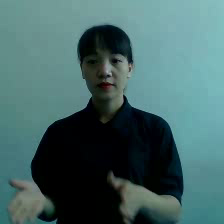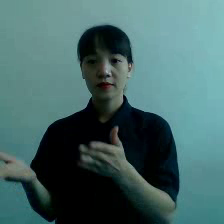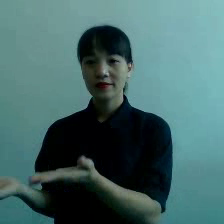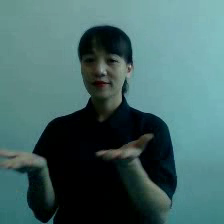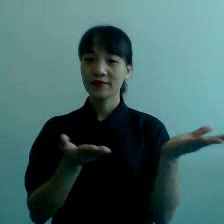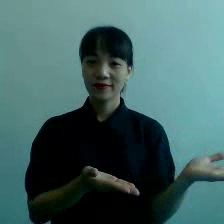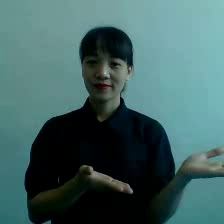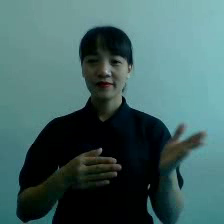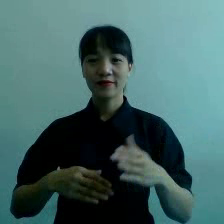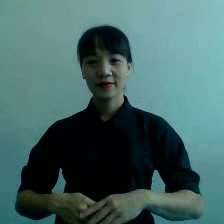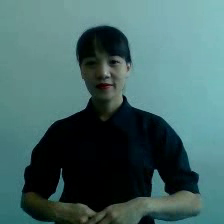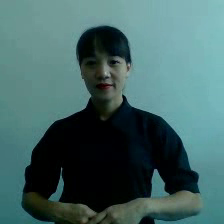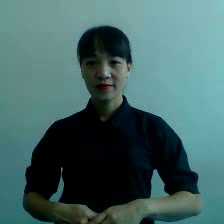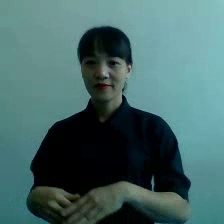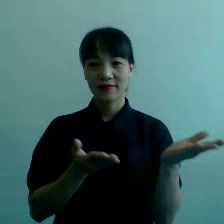Mời vào